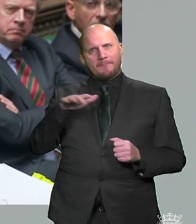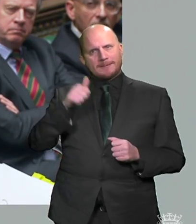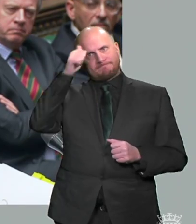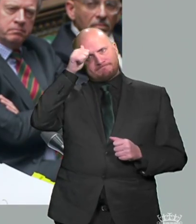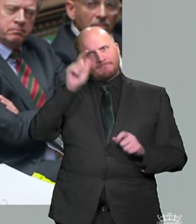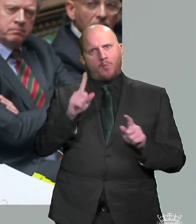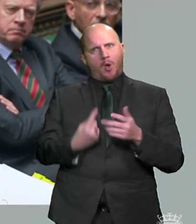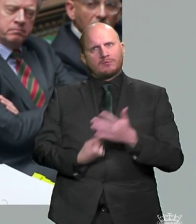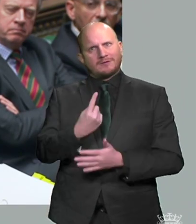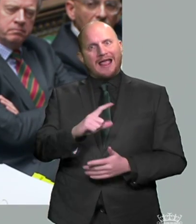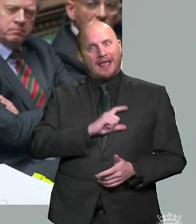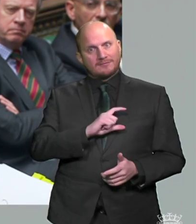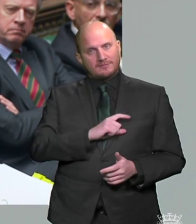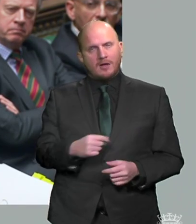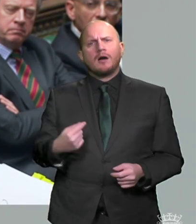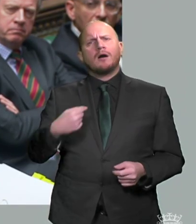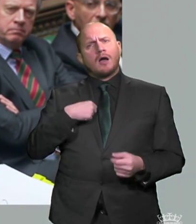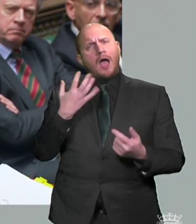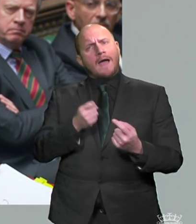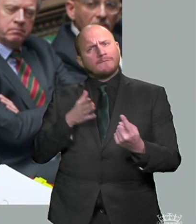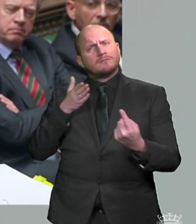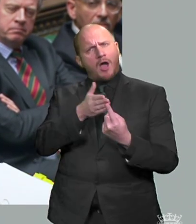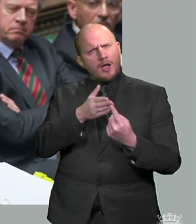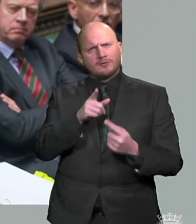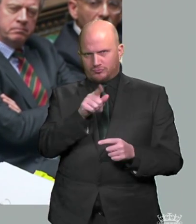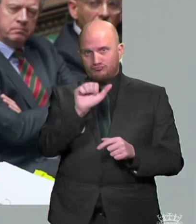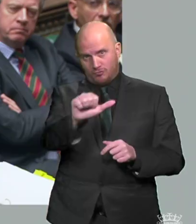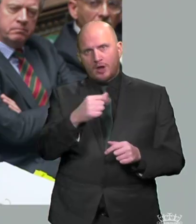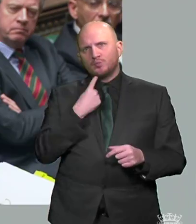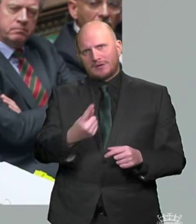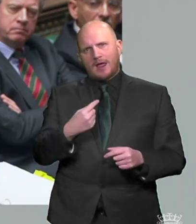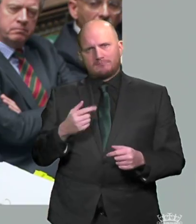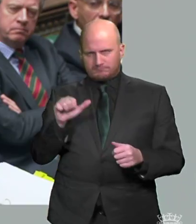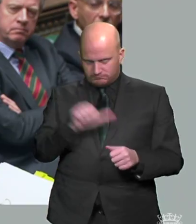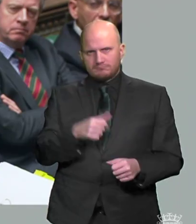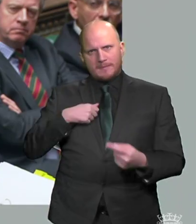He is right to raise the importance of meeting our targets.